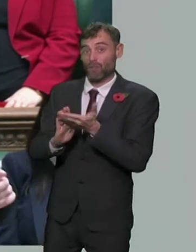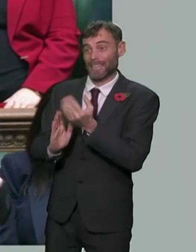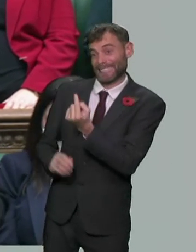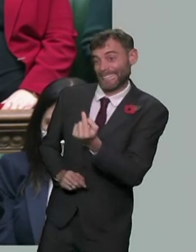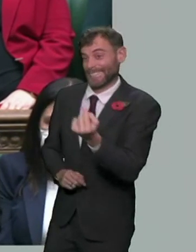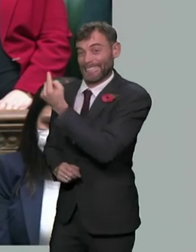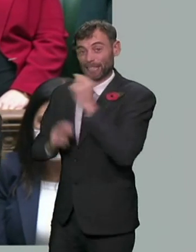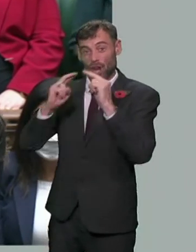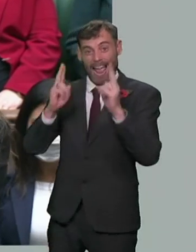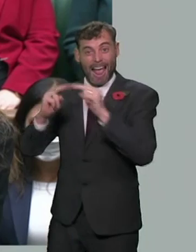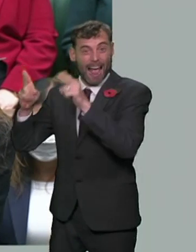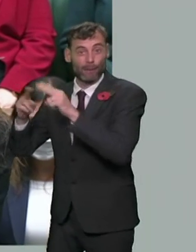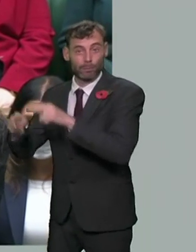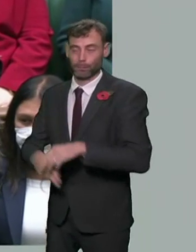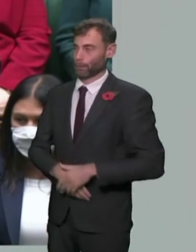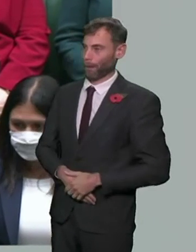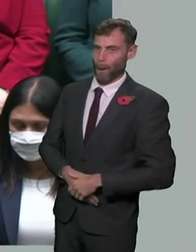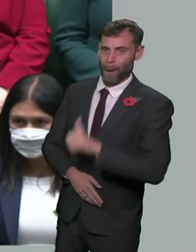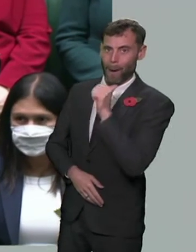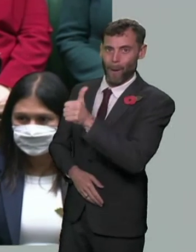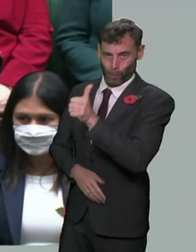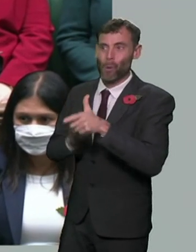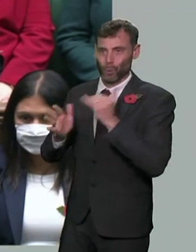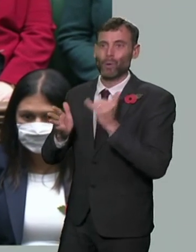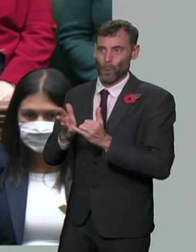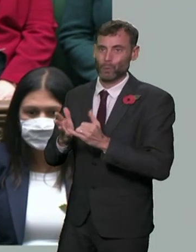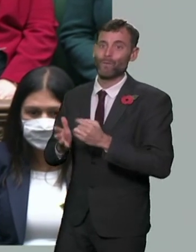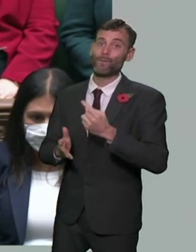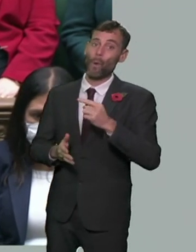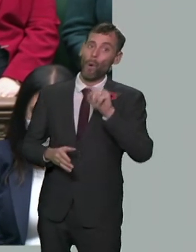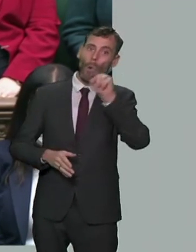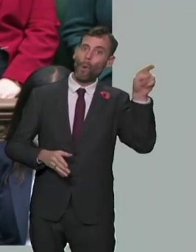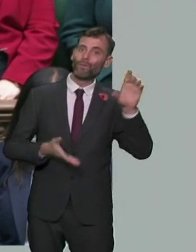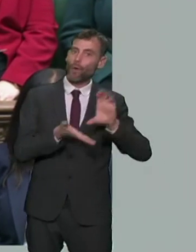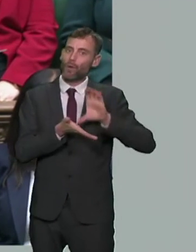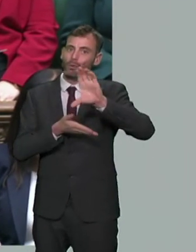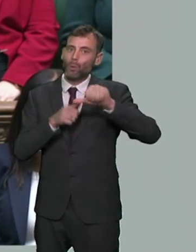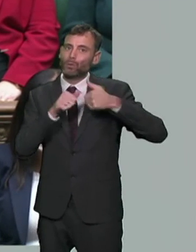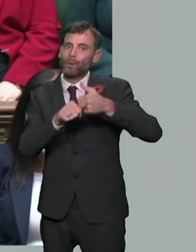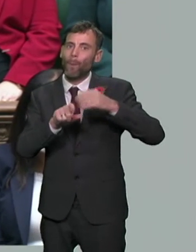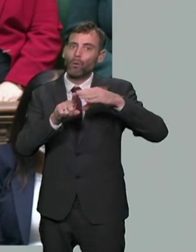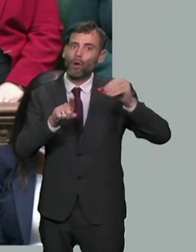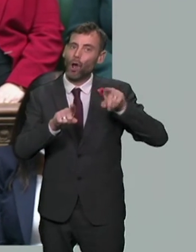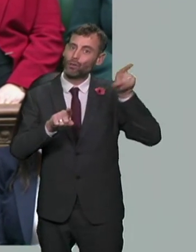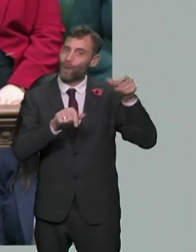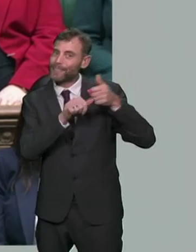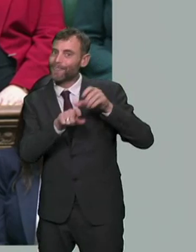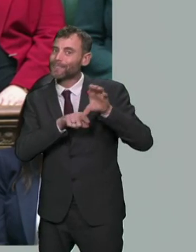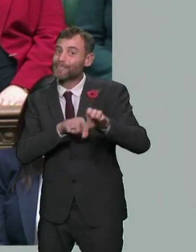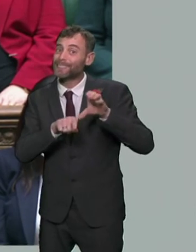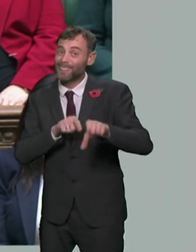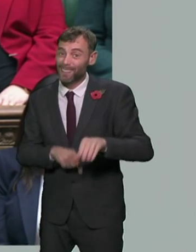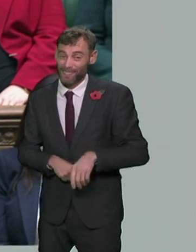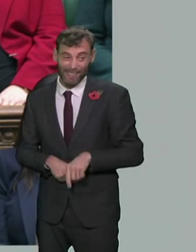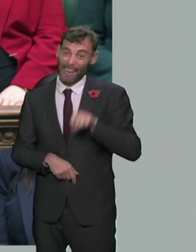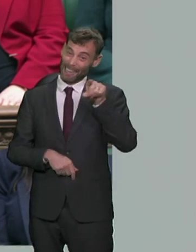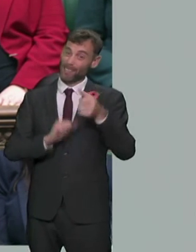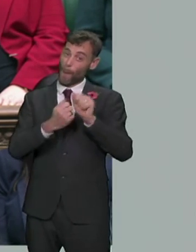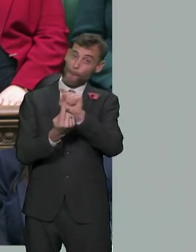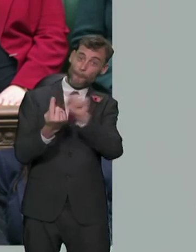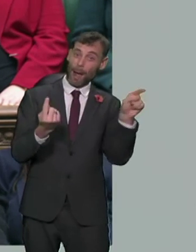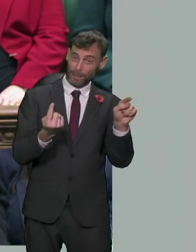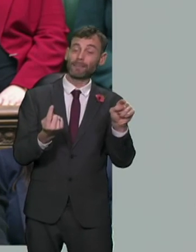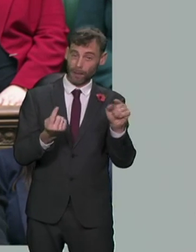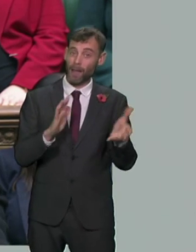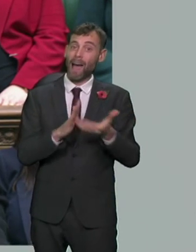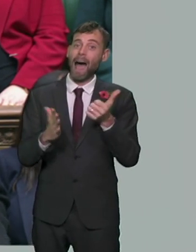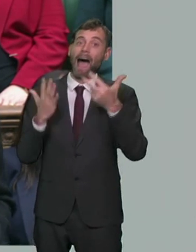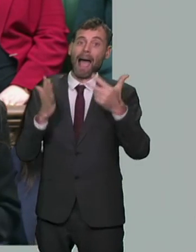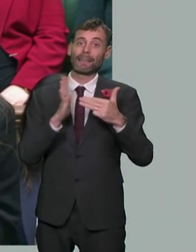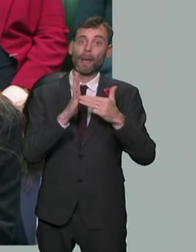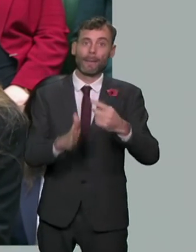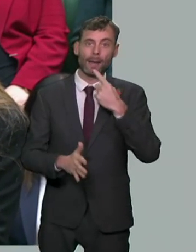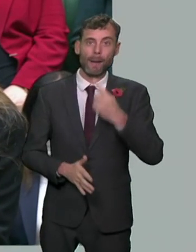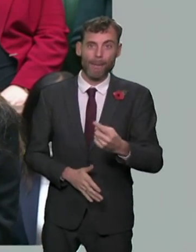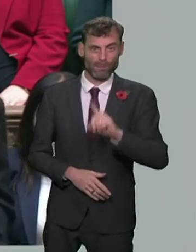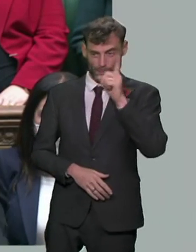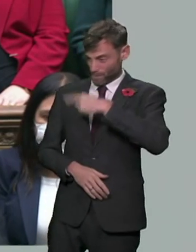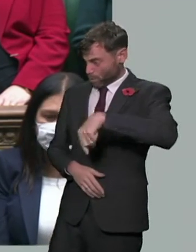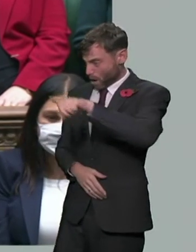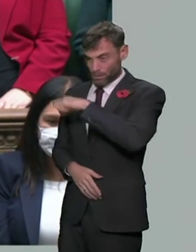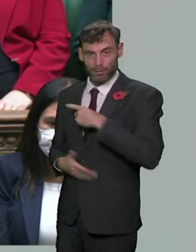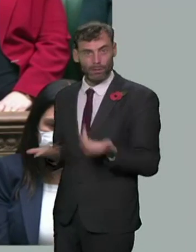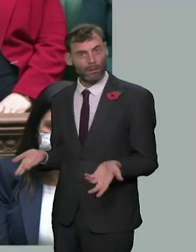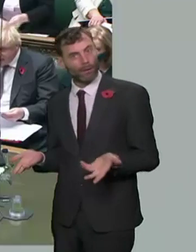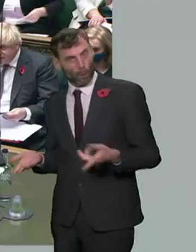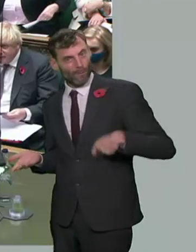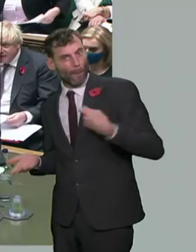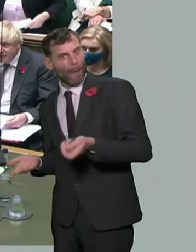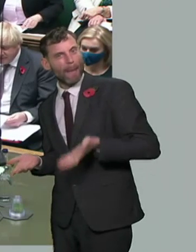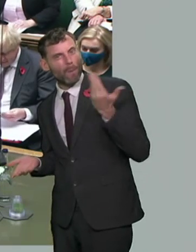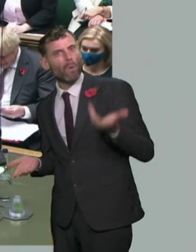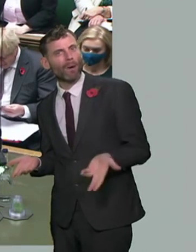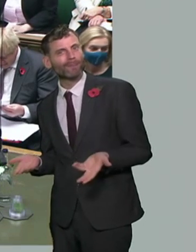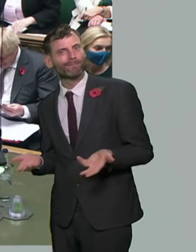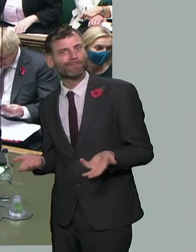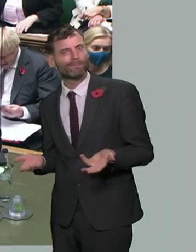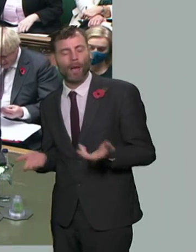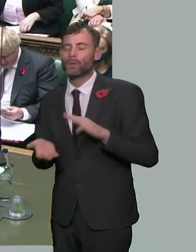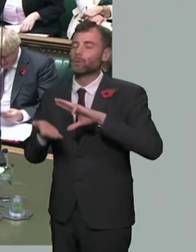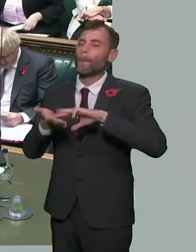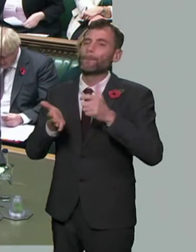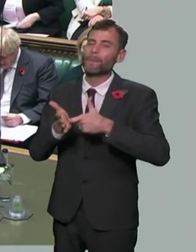That is good news for the donor who gave his party half a million pounds—his bank got a bonus of nearly £8 million—but not so good news for the rest of us.